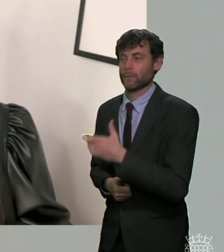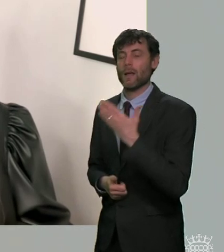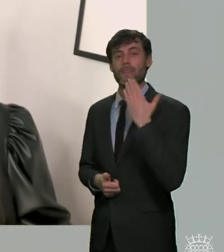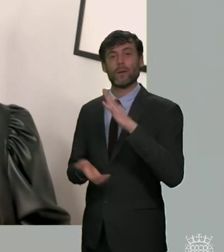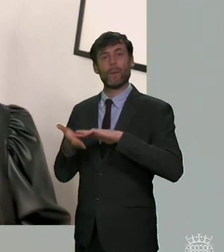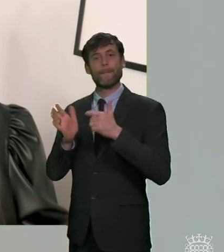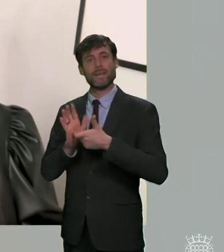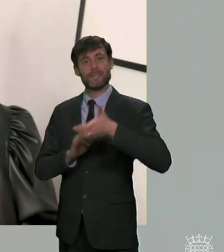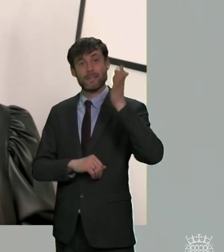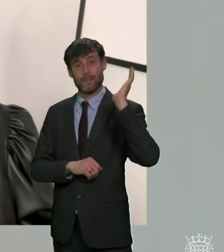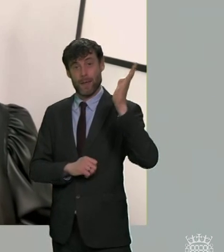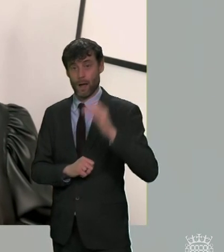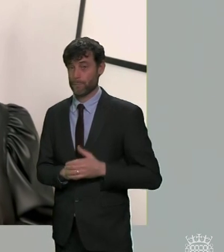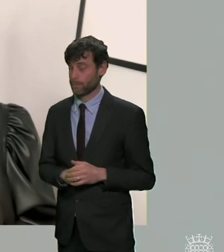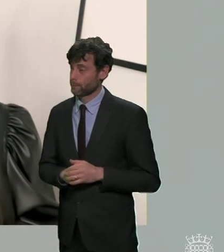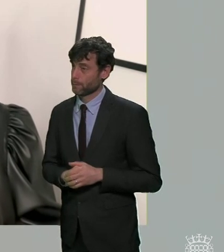British haddock.